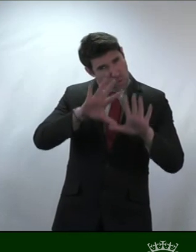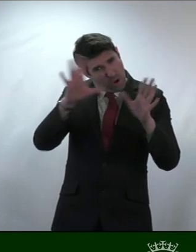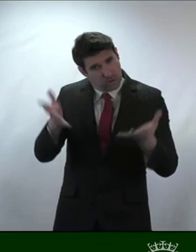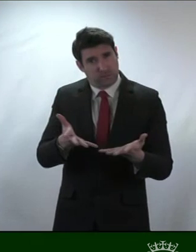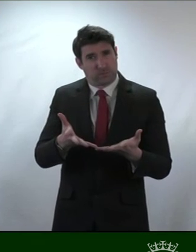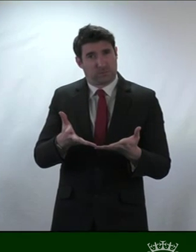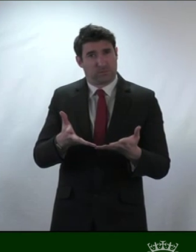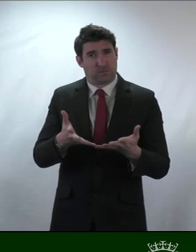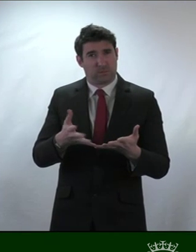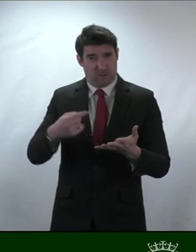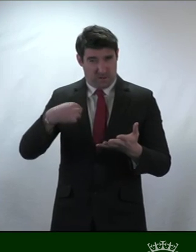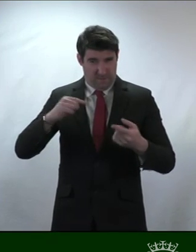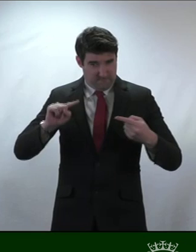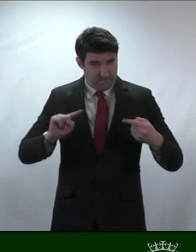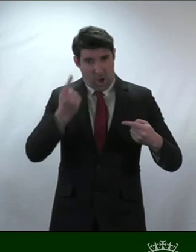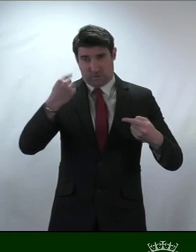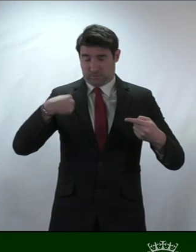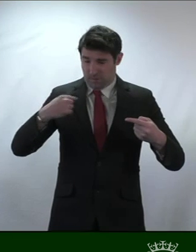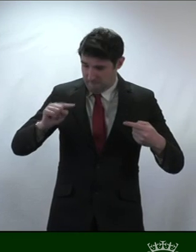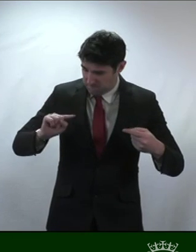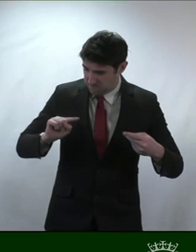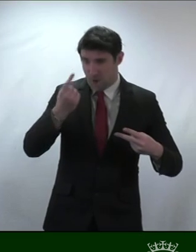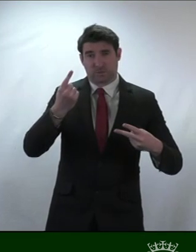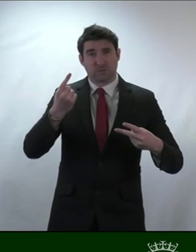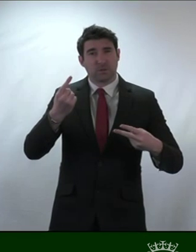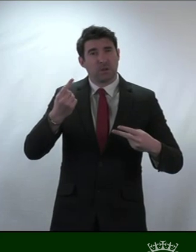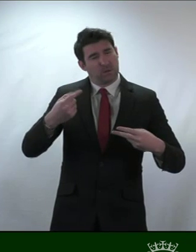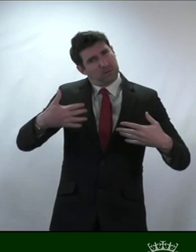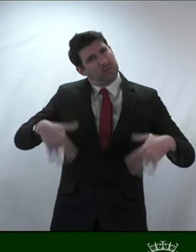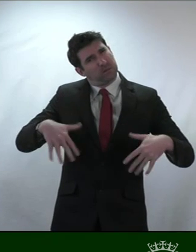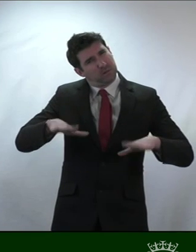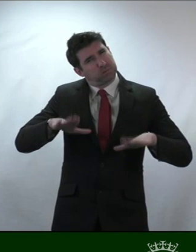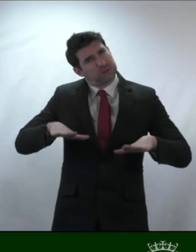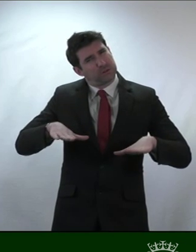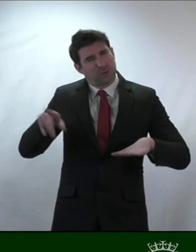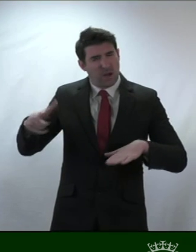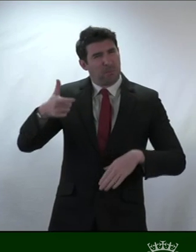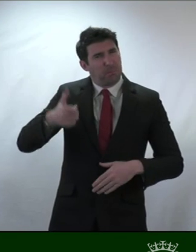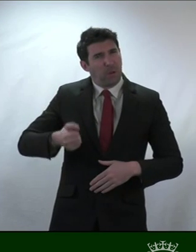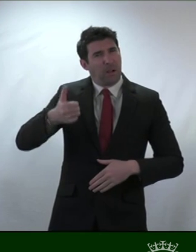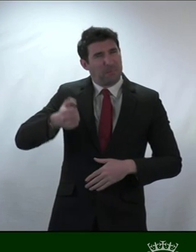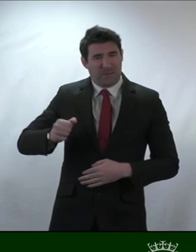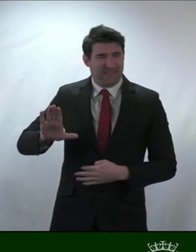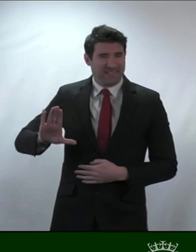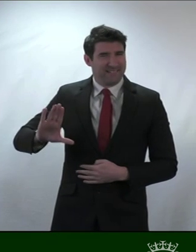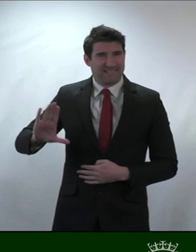If I may say so, without wishing to cast aspersions on the point of the view of the right hon.